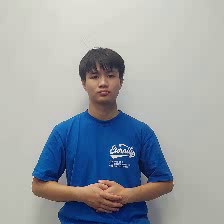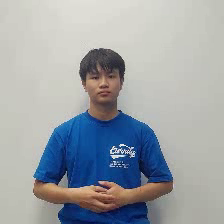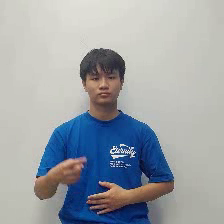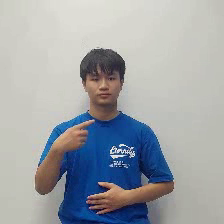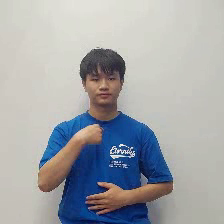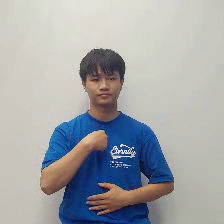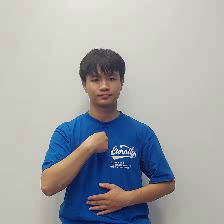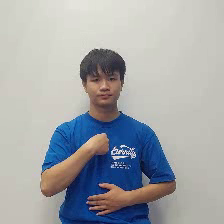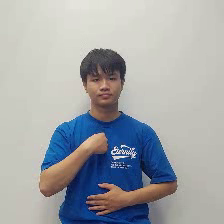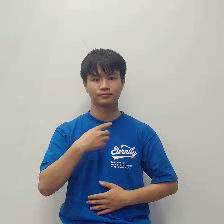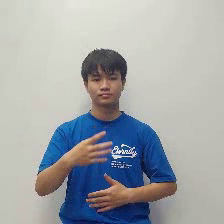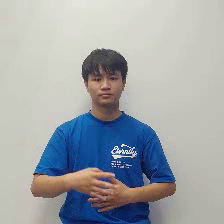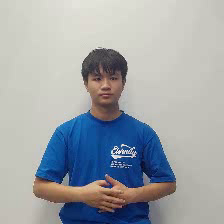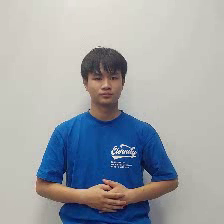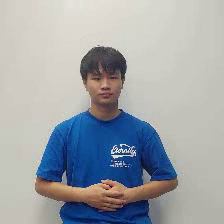Tôi